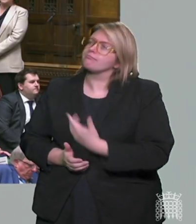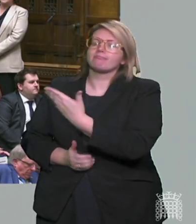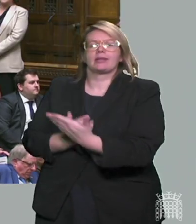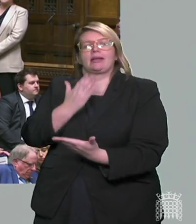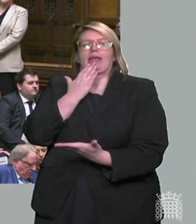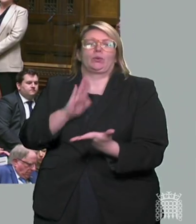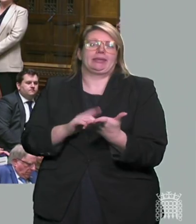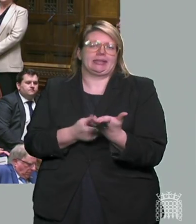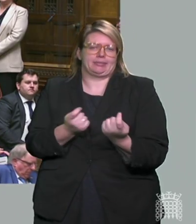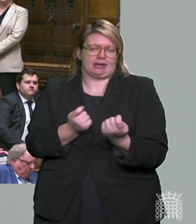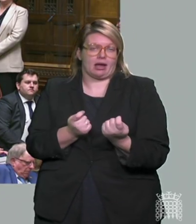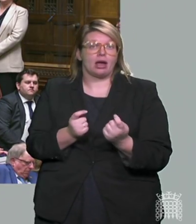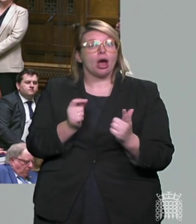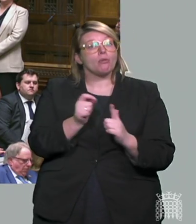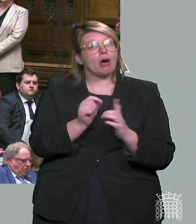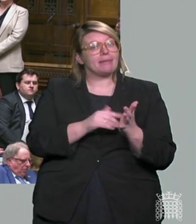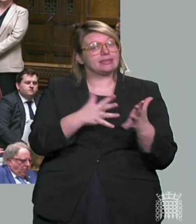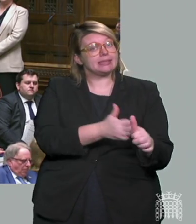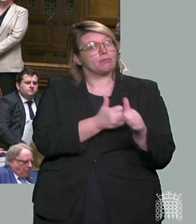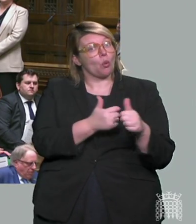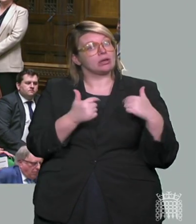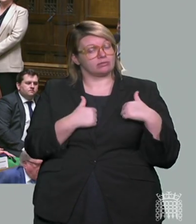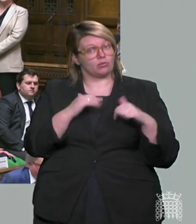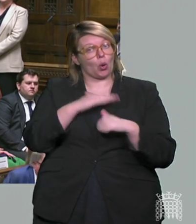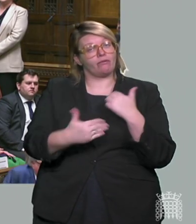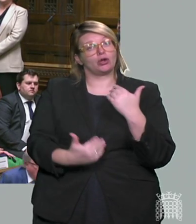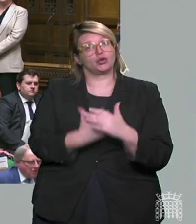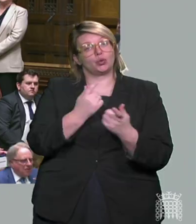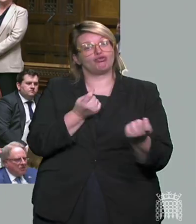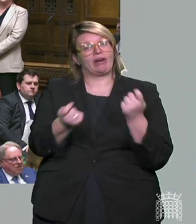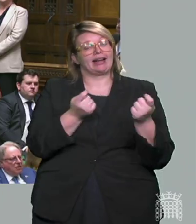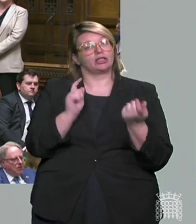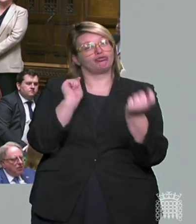I thank the Prime Minister for supporting the launch of the new regulatory reform group.